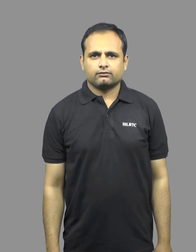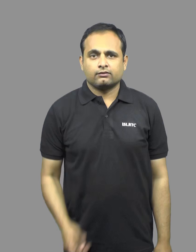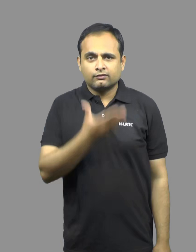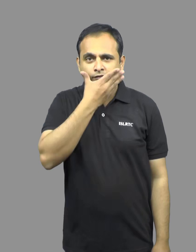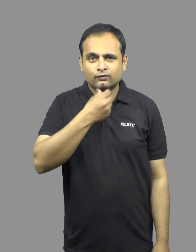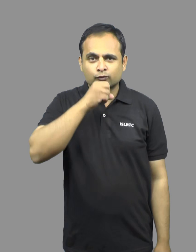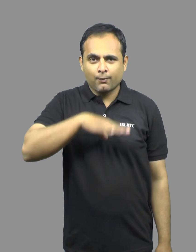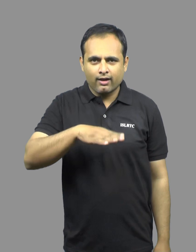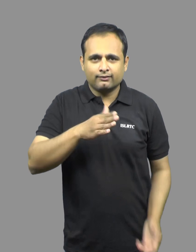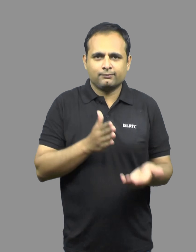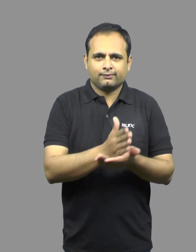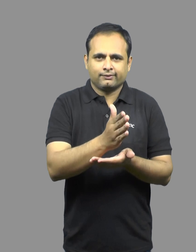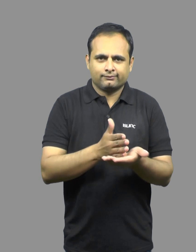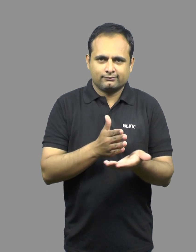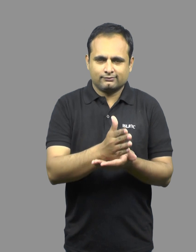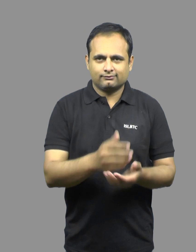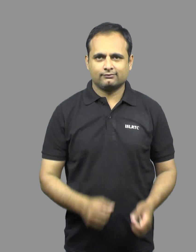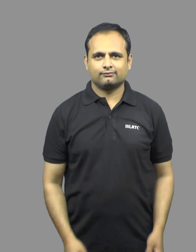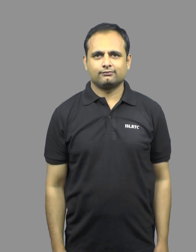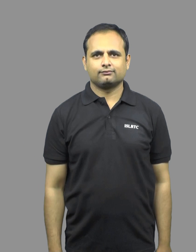Milad-Un-Nabi Id-E-Milad (Birthday of Prophet Mohammad)